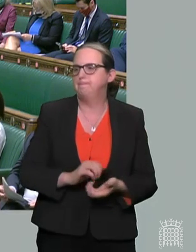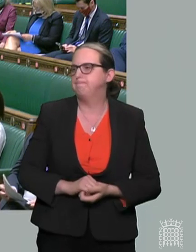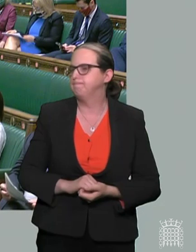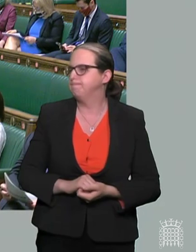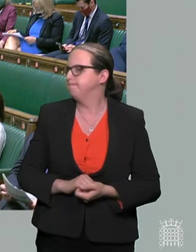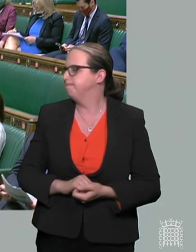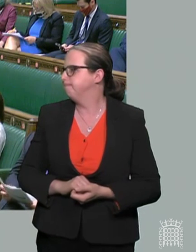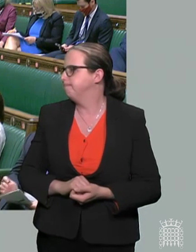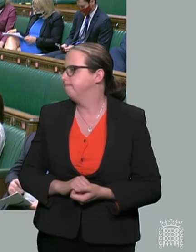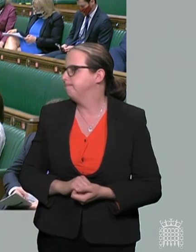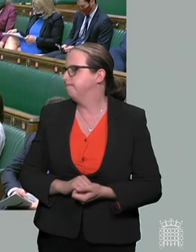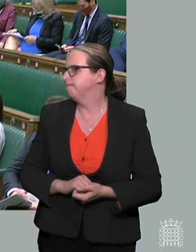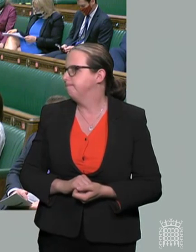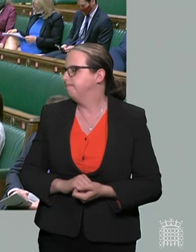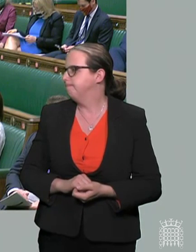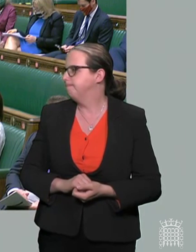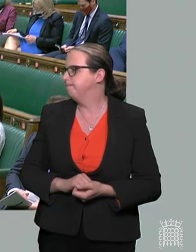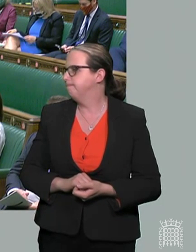The Prime Minister will have seen that two recently published Government